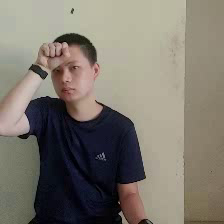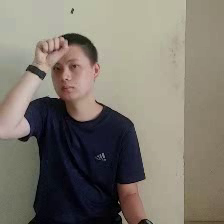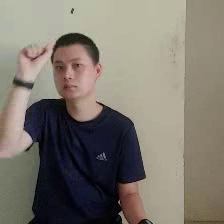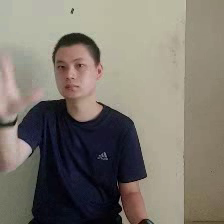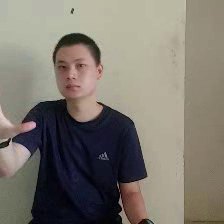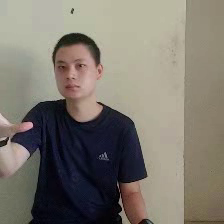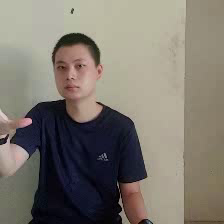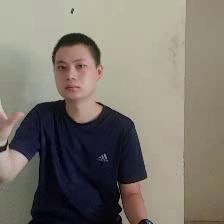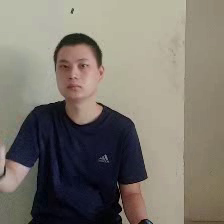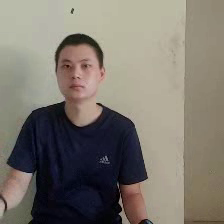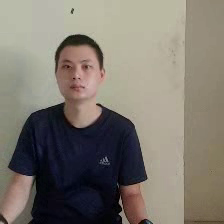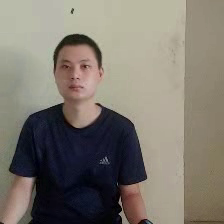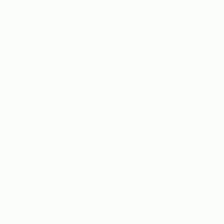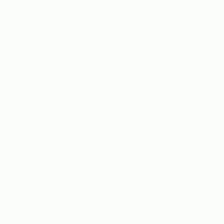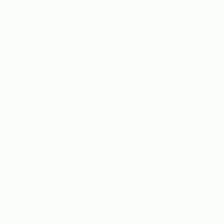Dạy dỗ